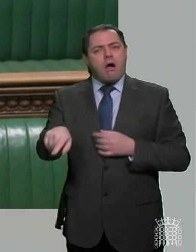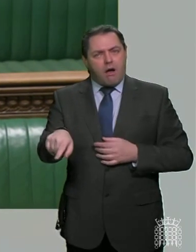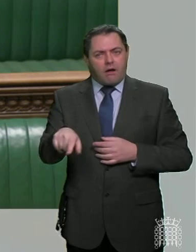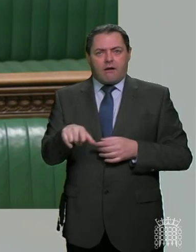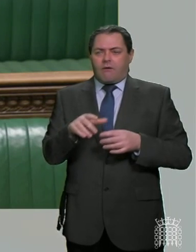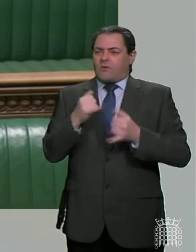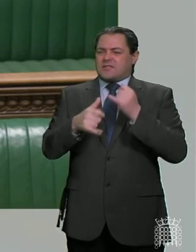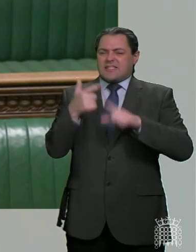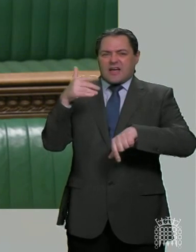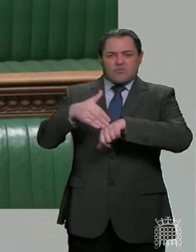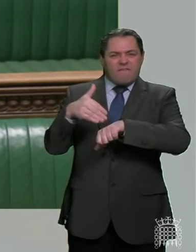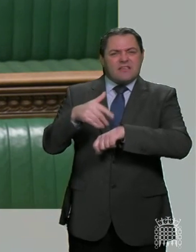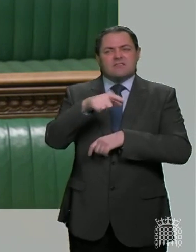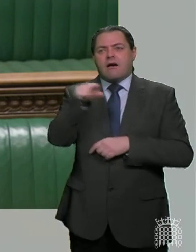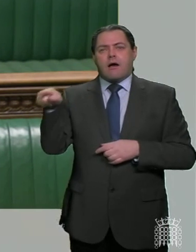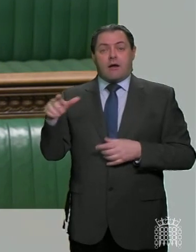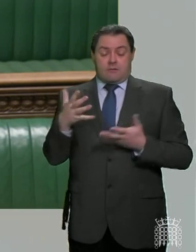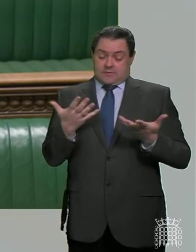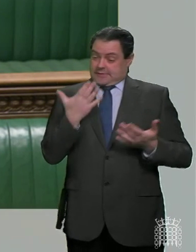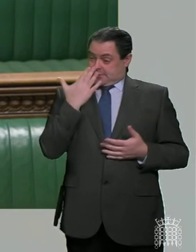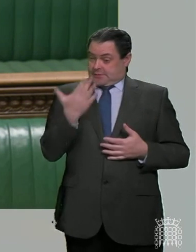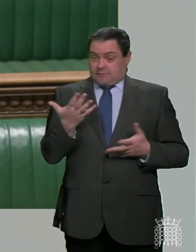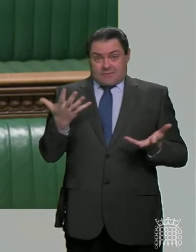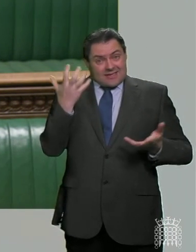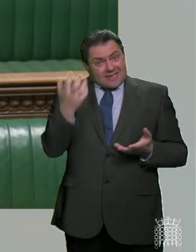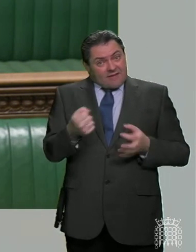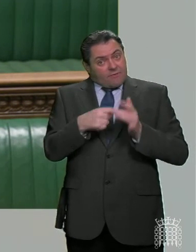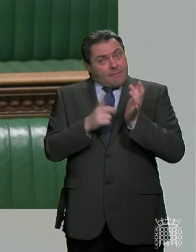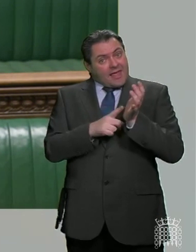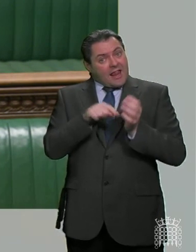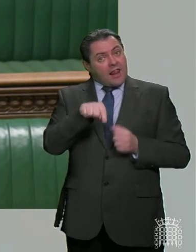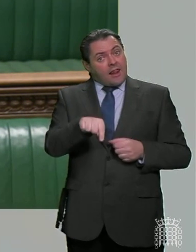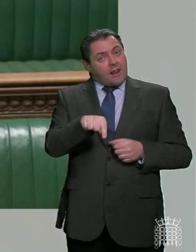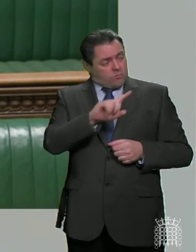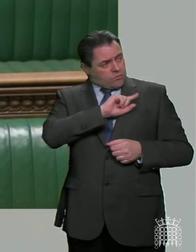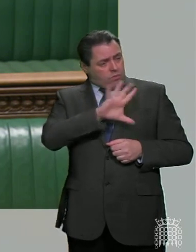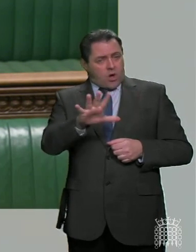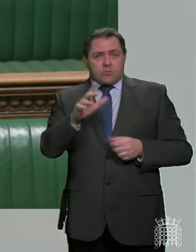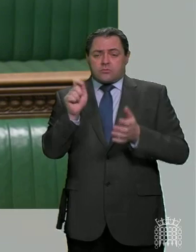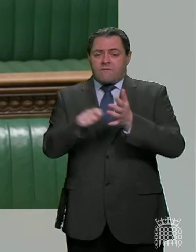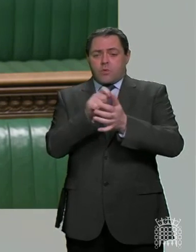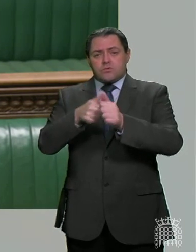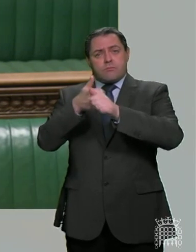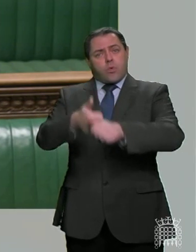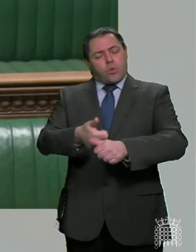That would be a fine thing. As it happens, there is such a Bill before the House.